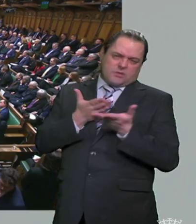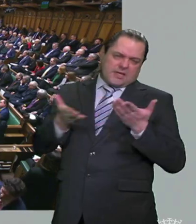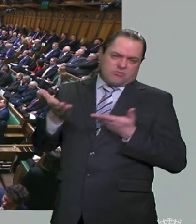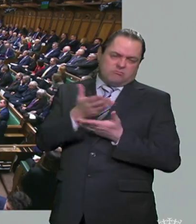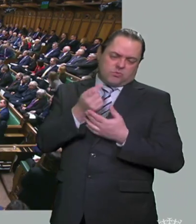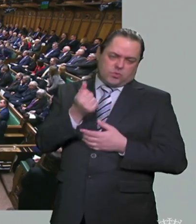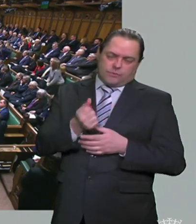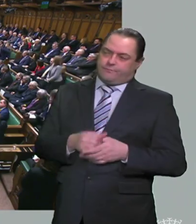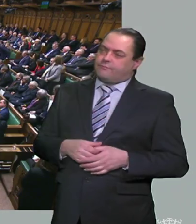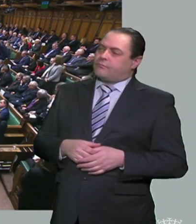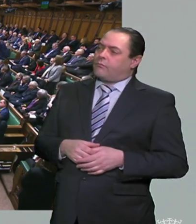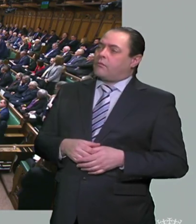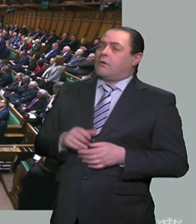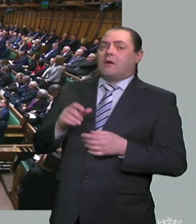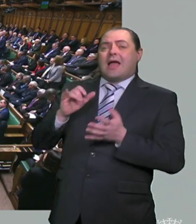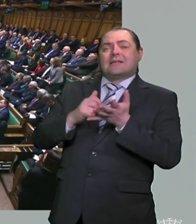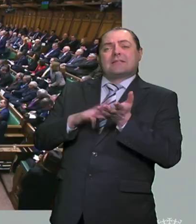I call the SNP leader.